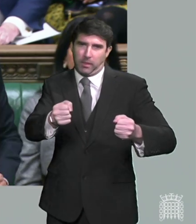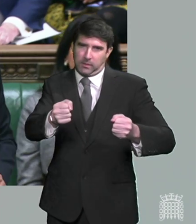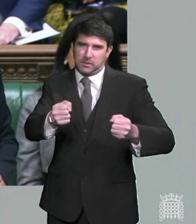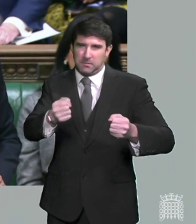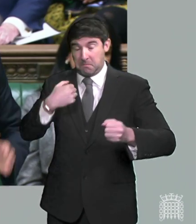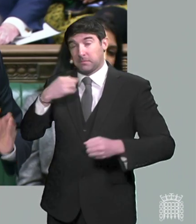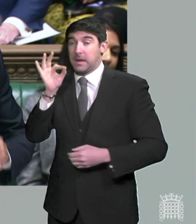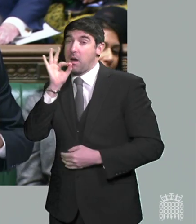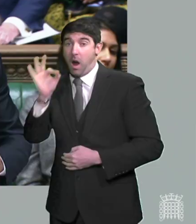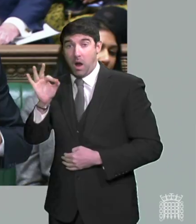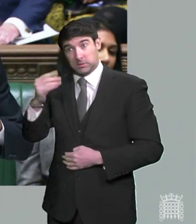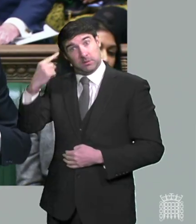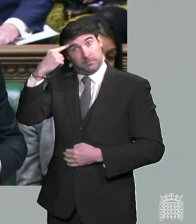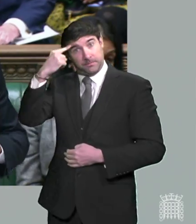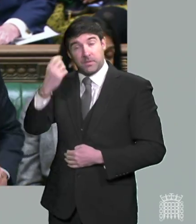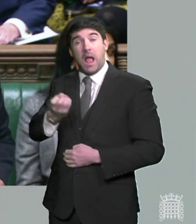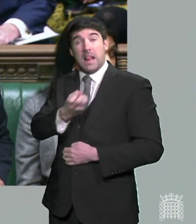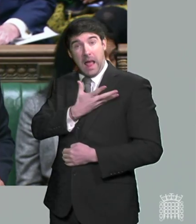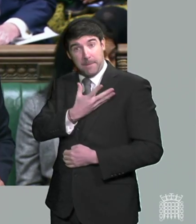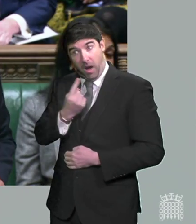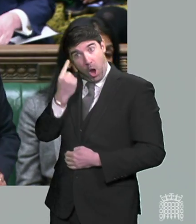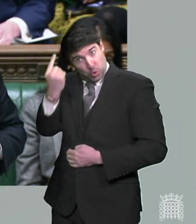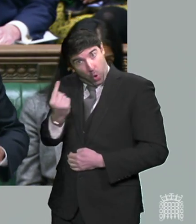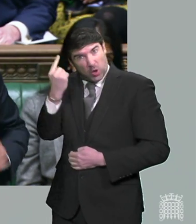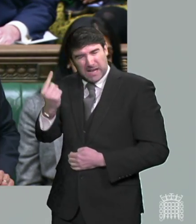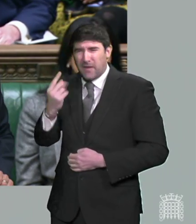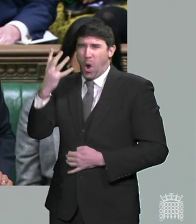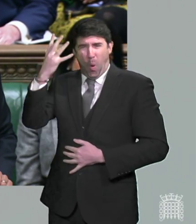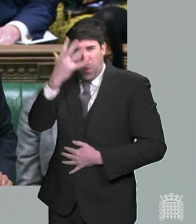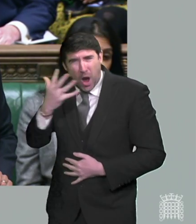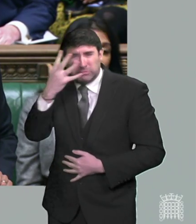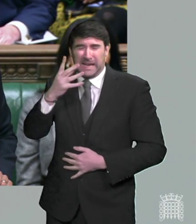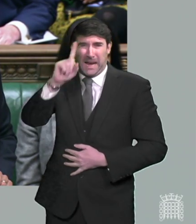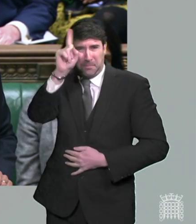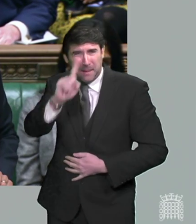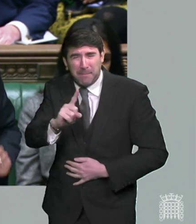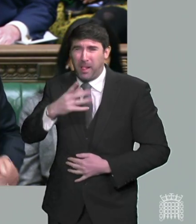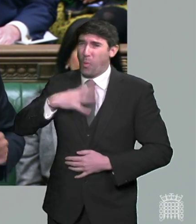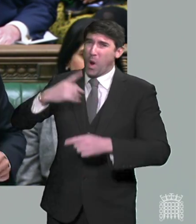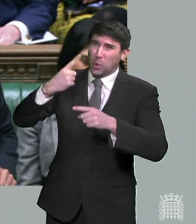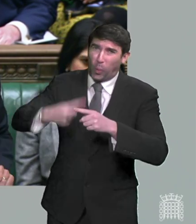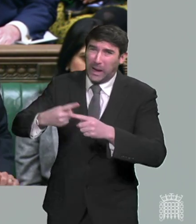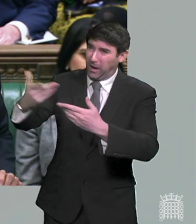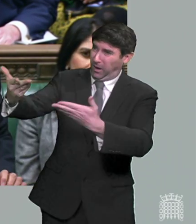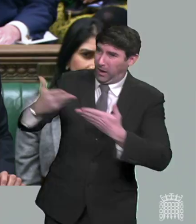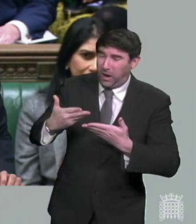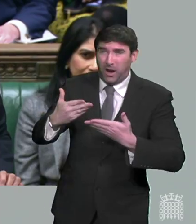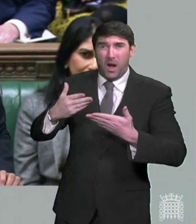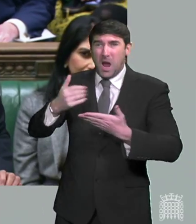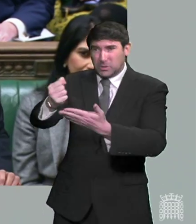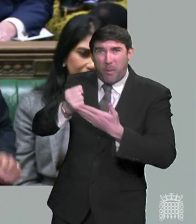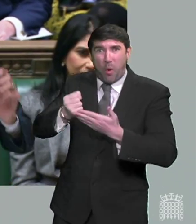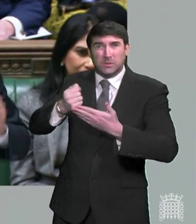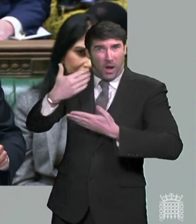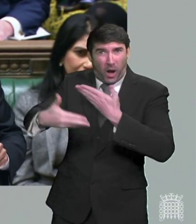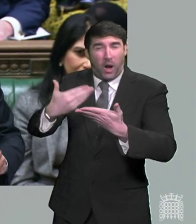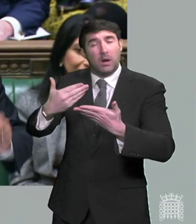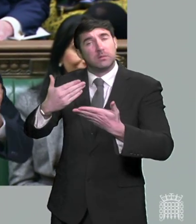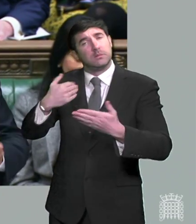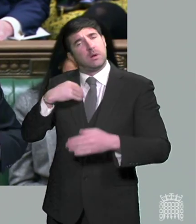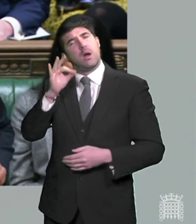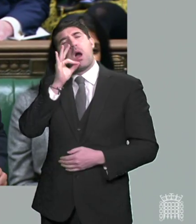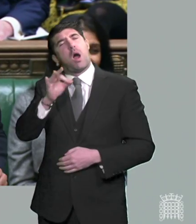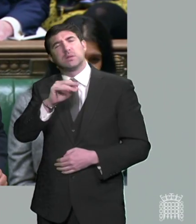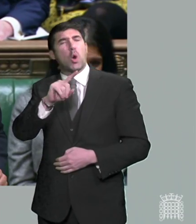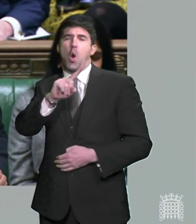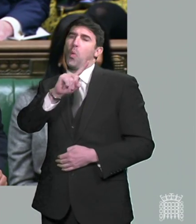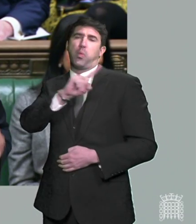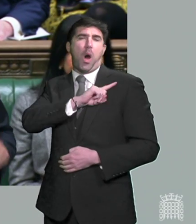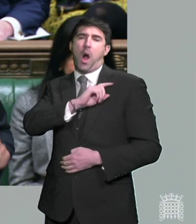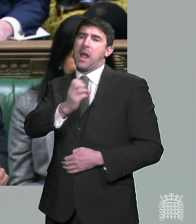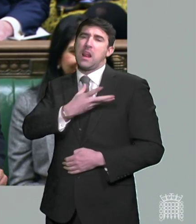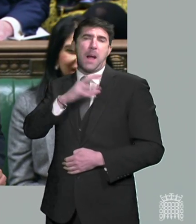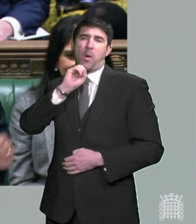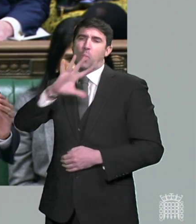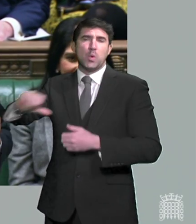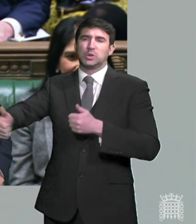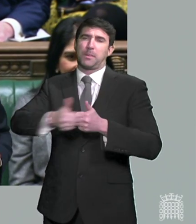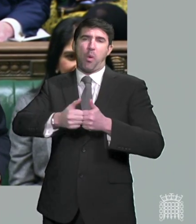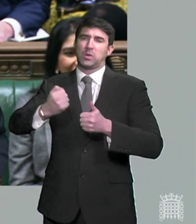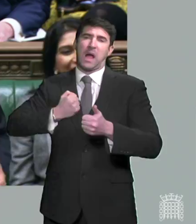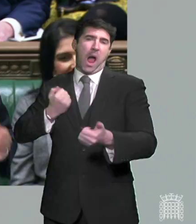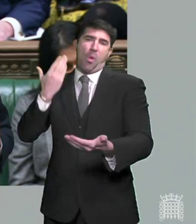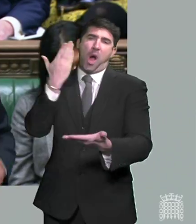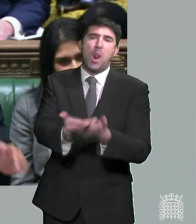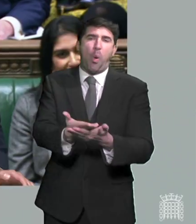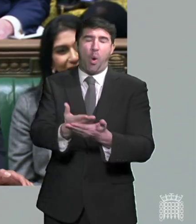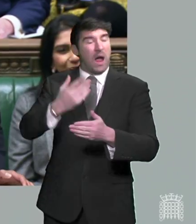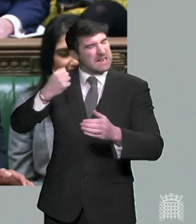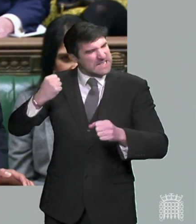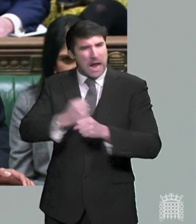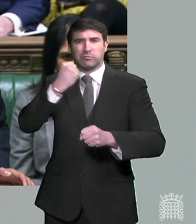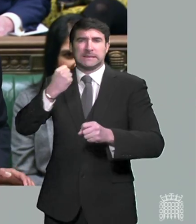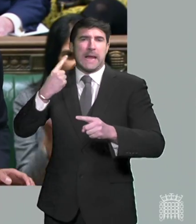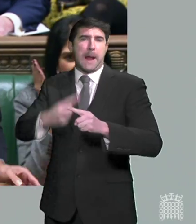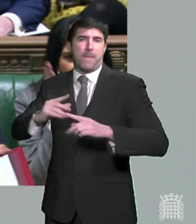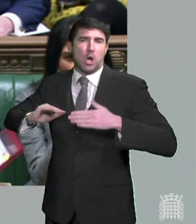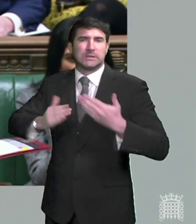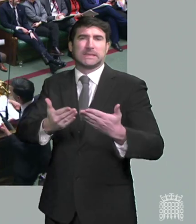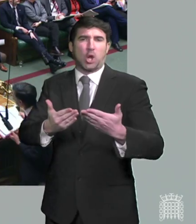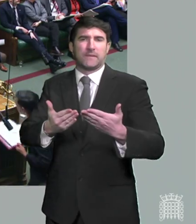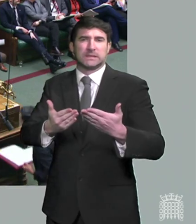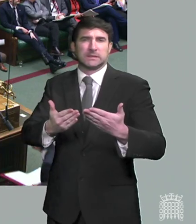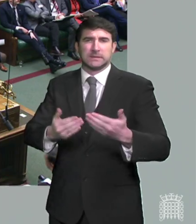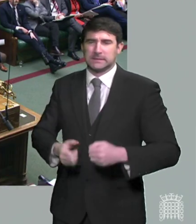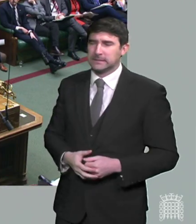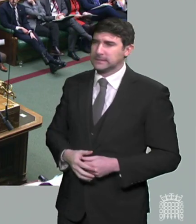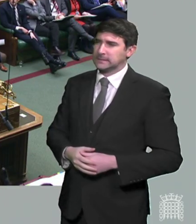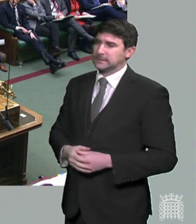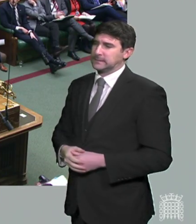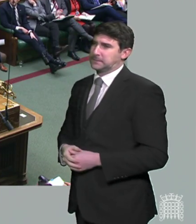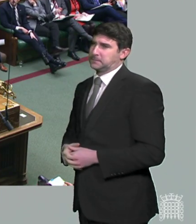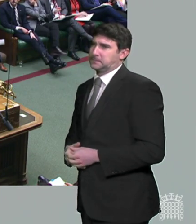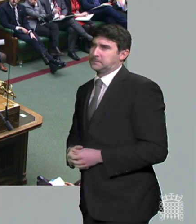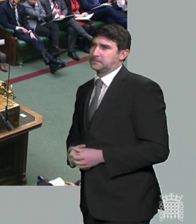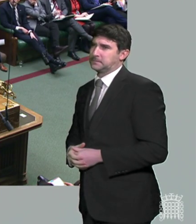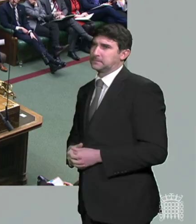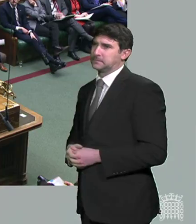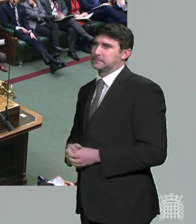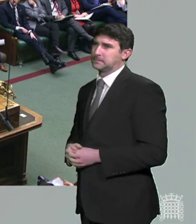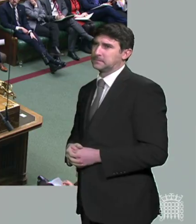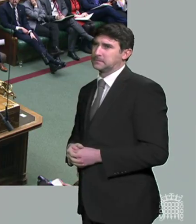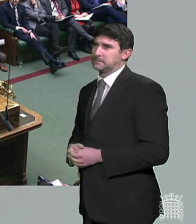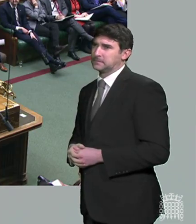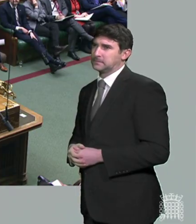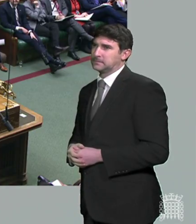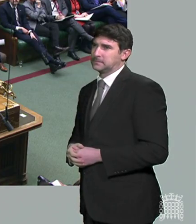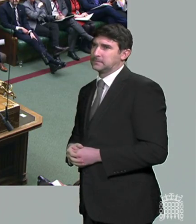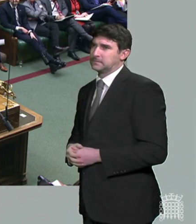I will ask him this: if he is so concerned about making sure that the Stephanies of the future get the care that they need, why is he denying those families the guarantee of emergency life-saving care?